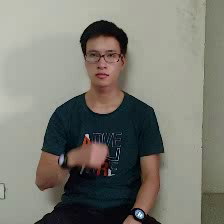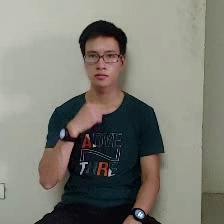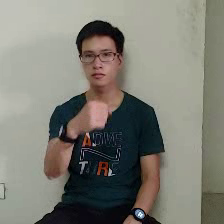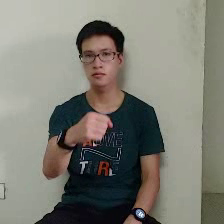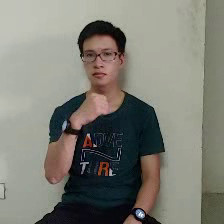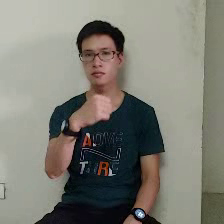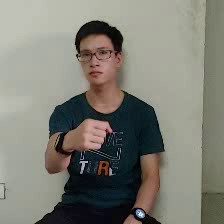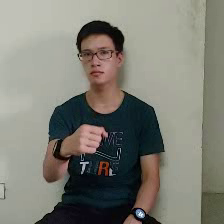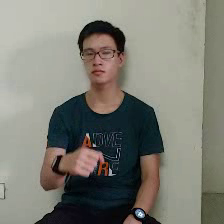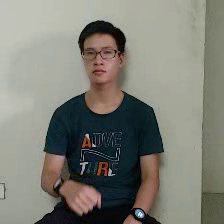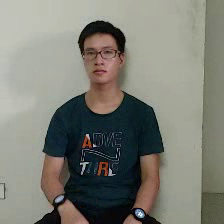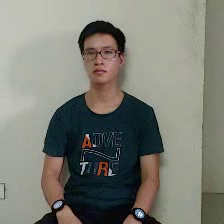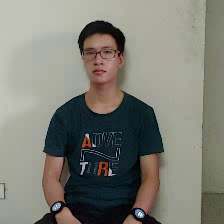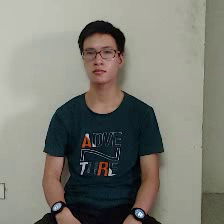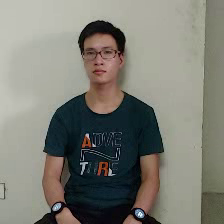Phỏng vấn